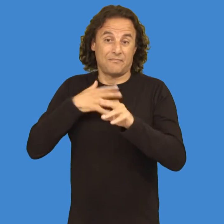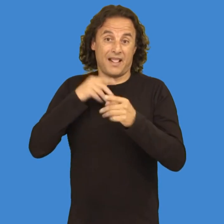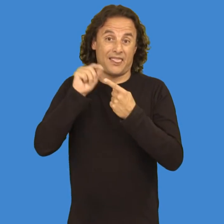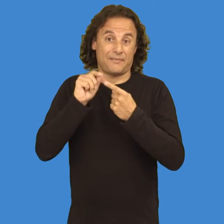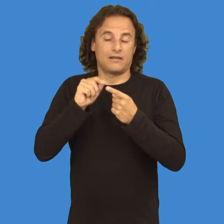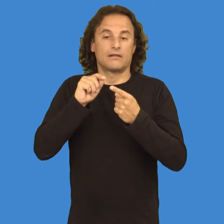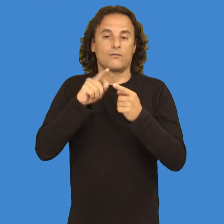diabetes